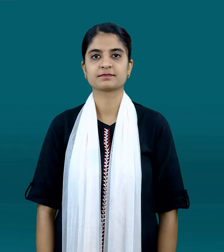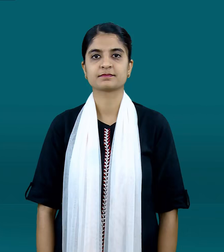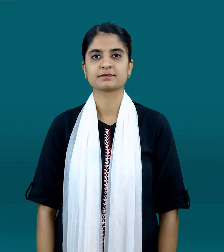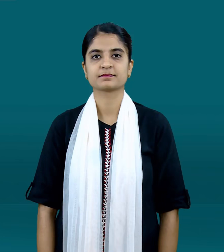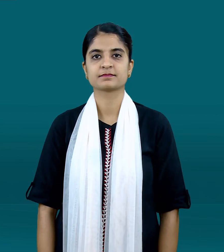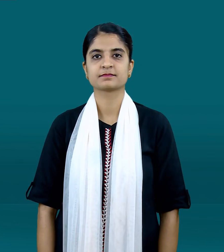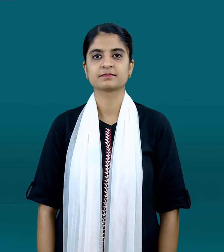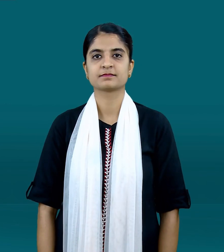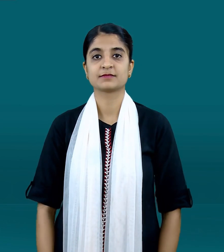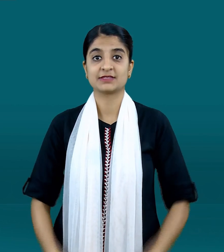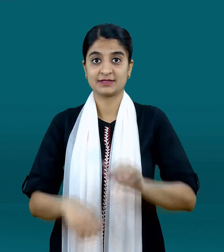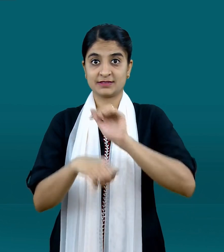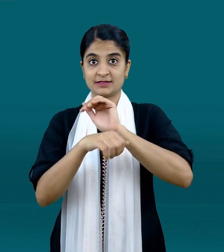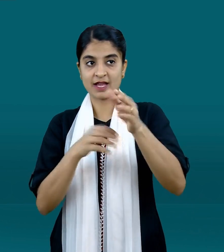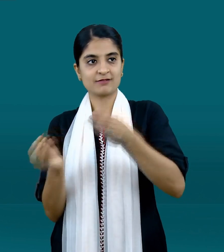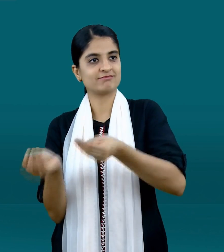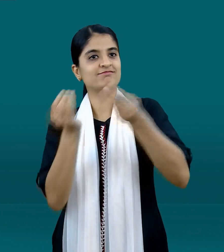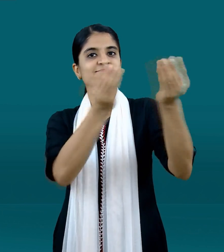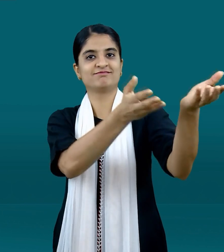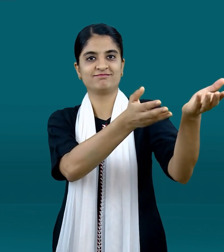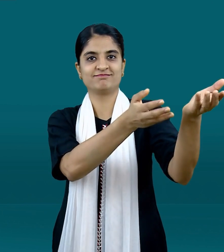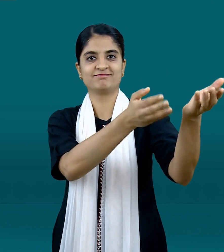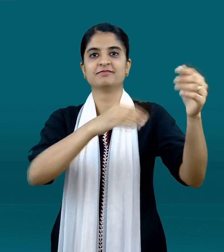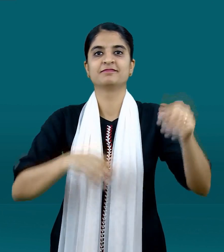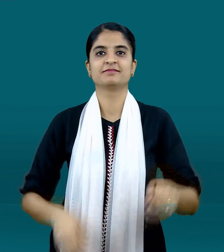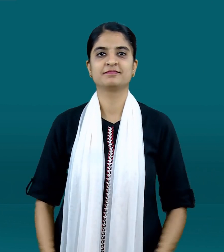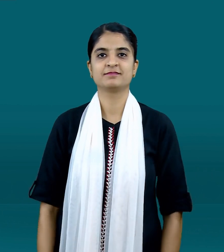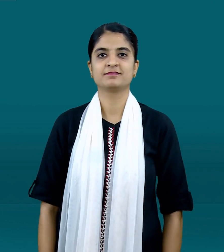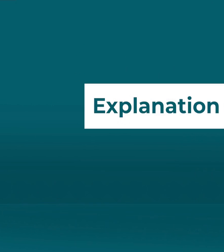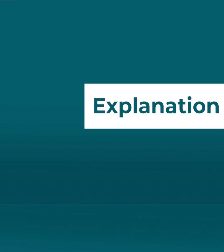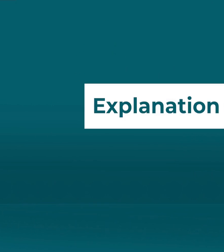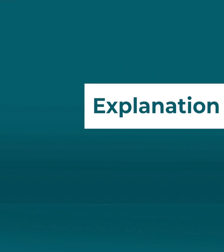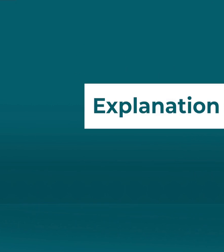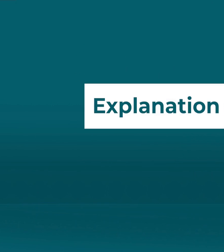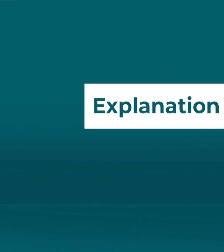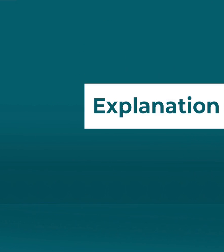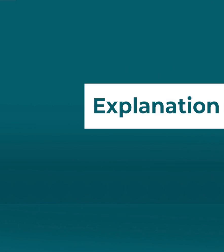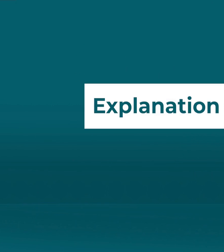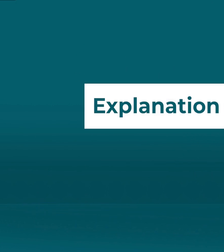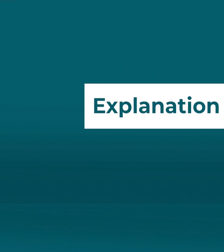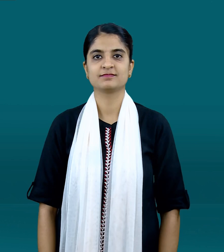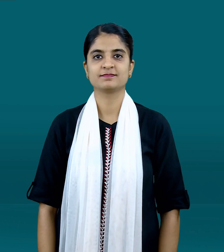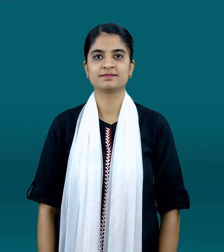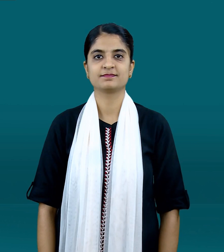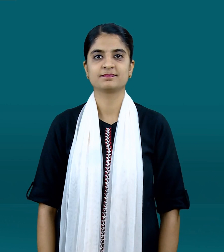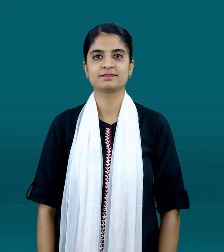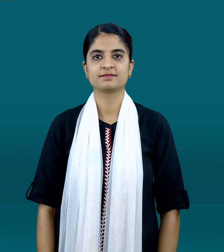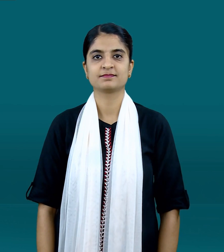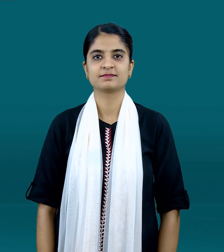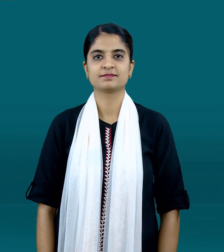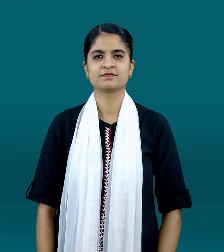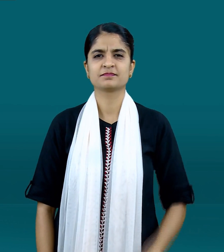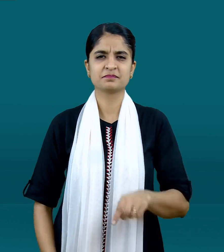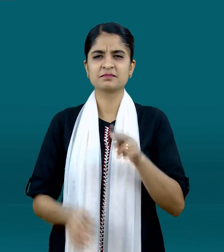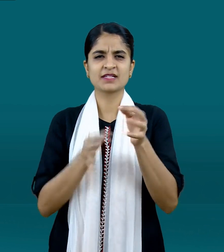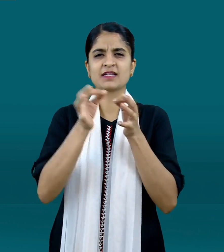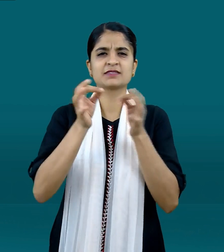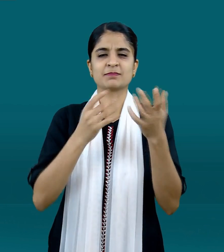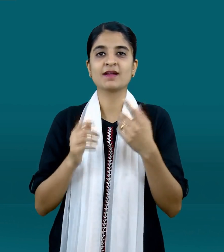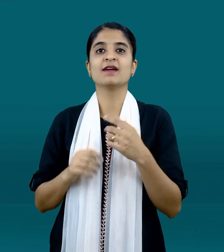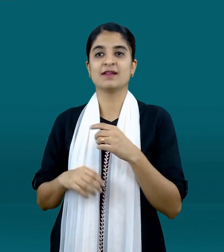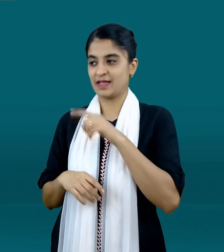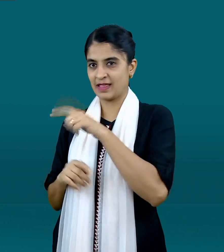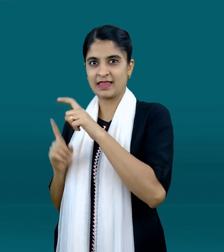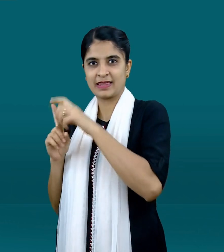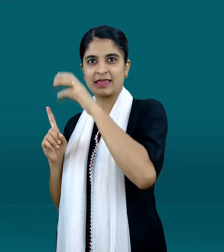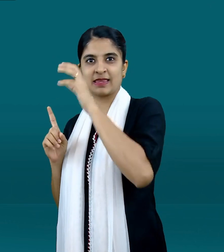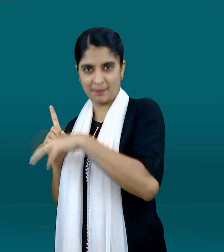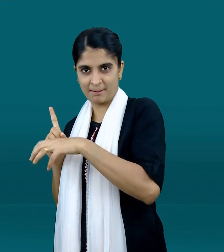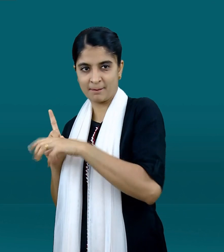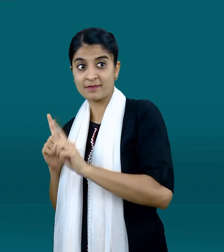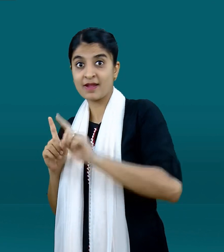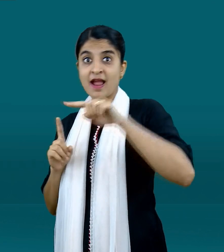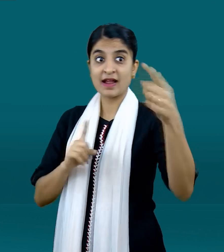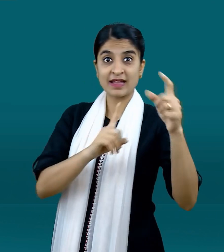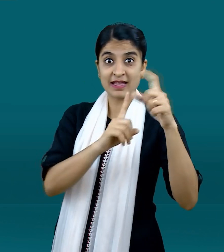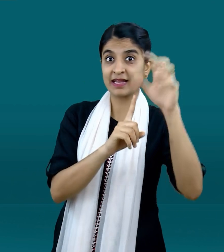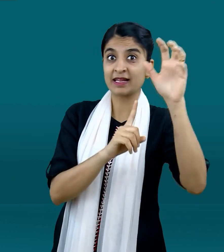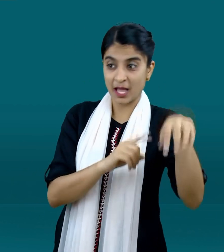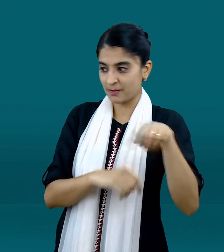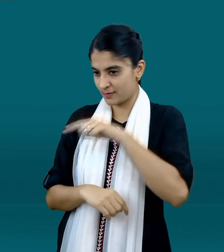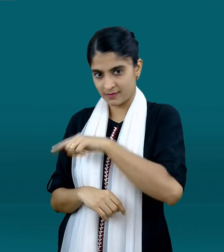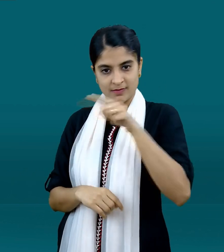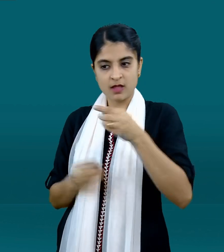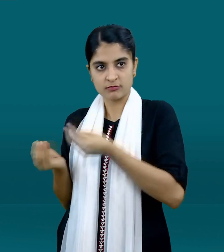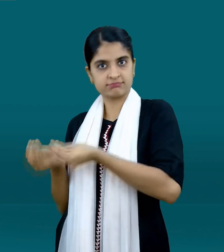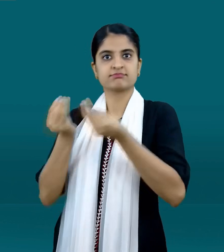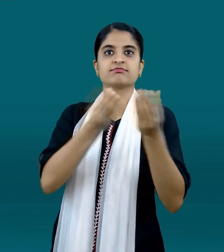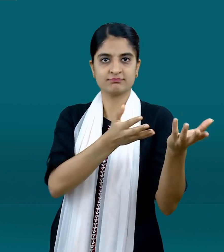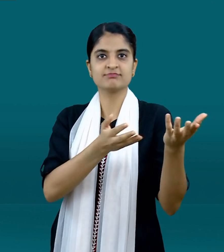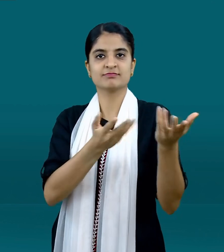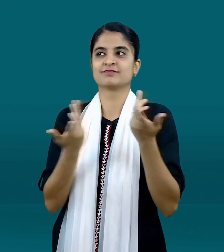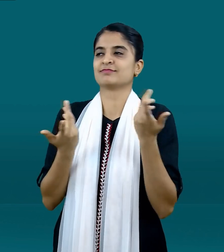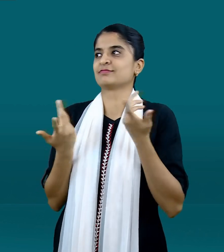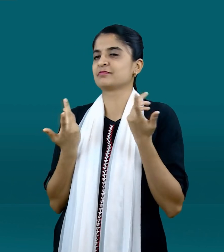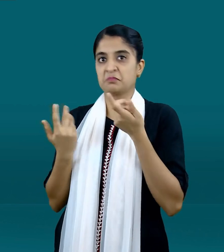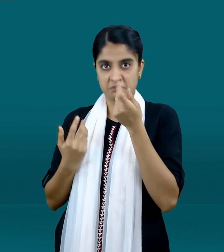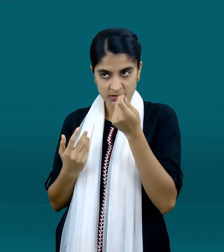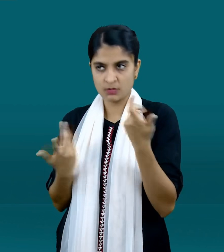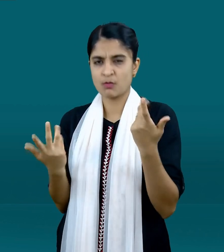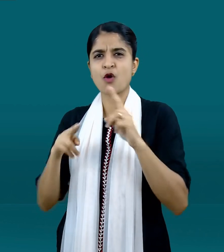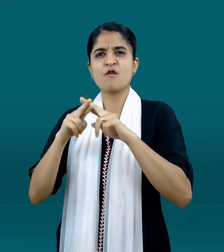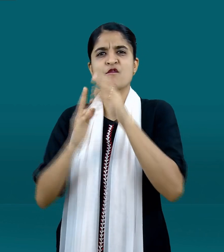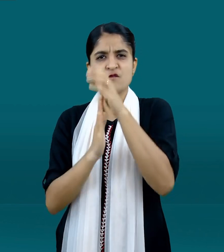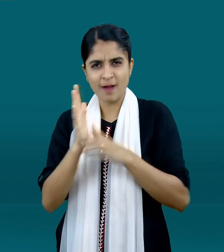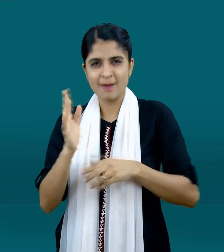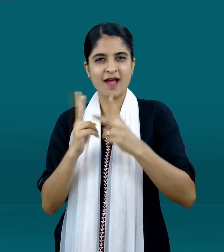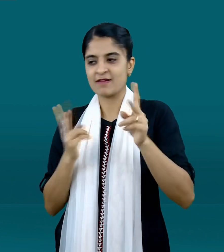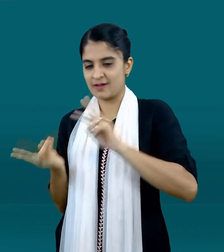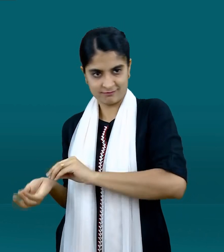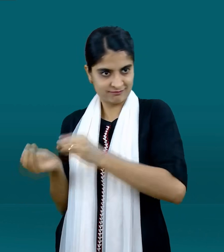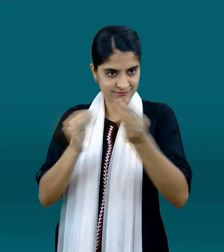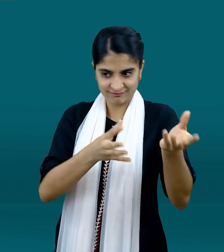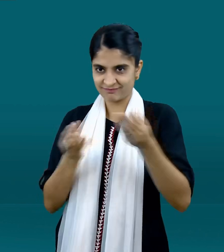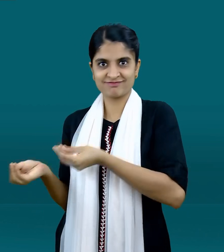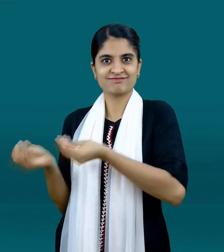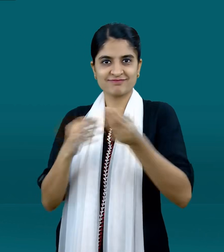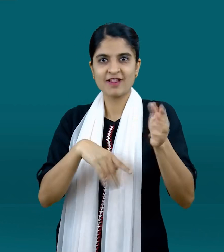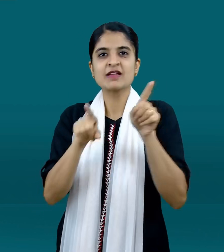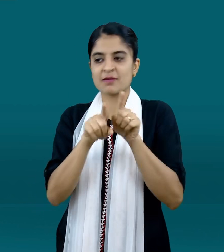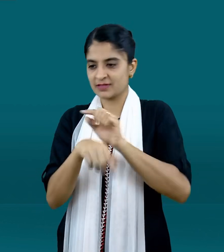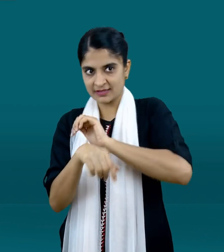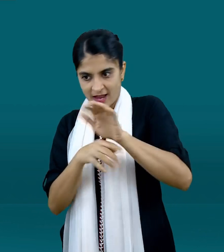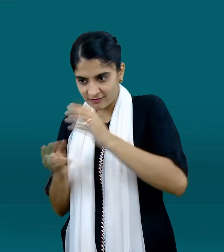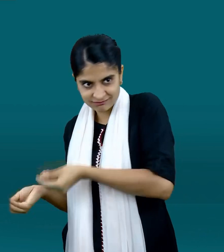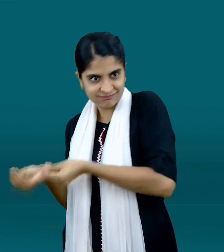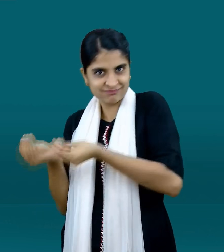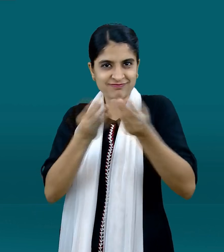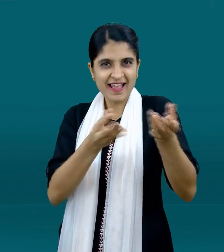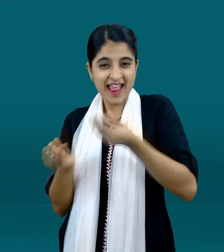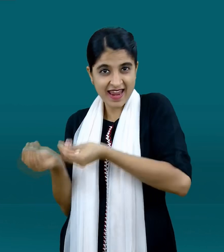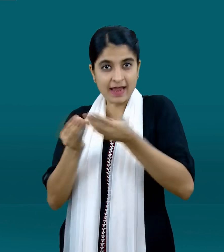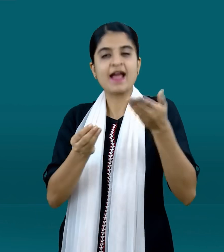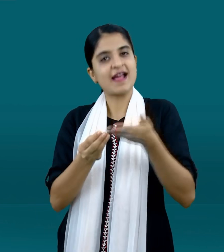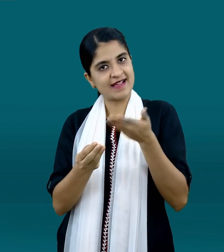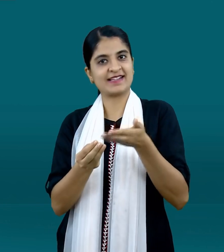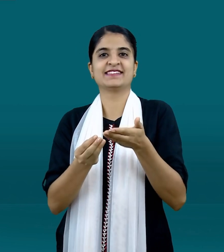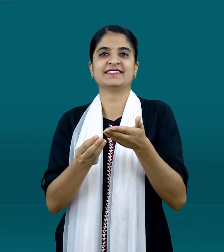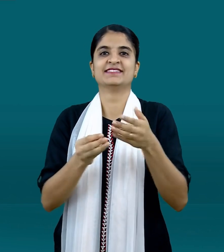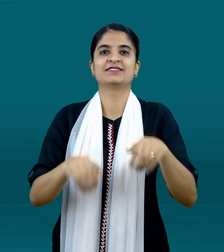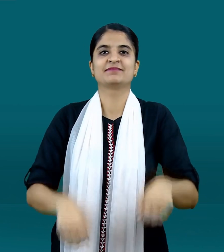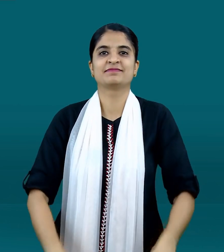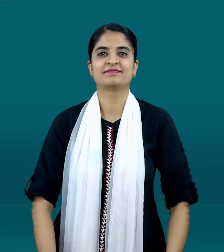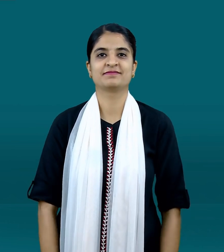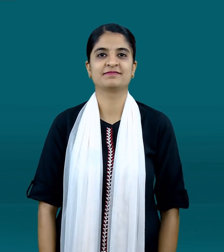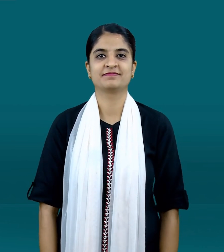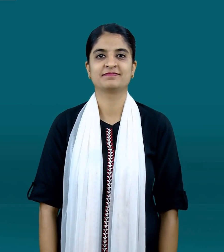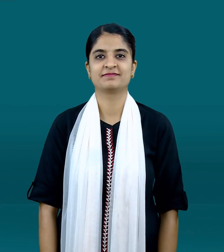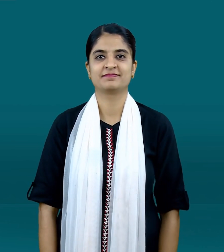Despatch